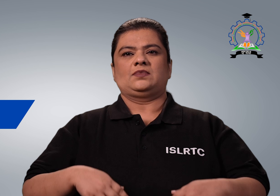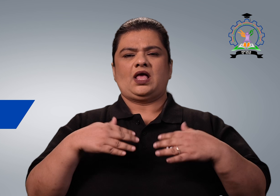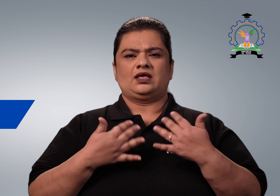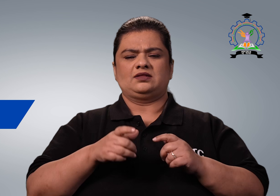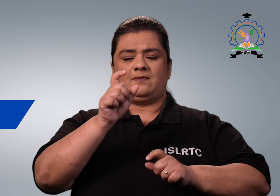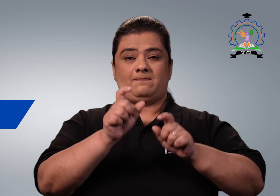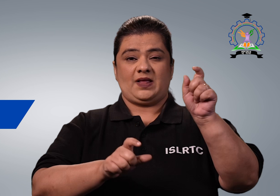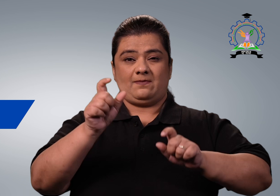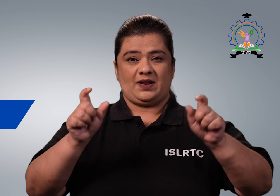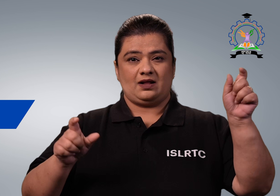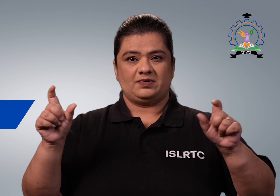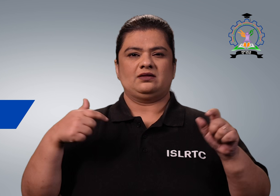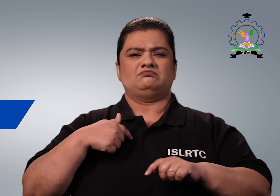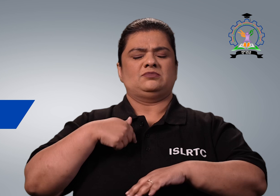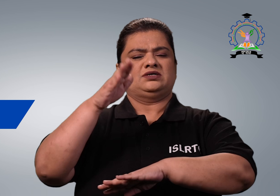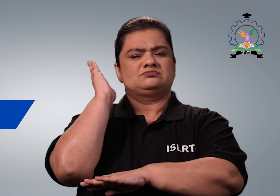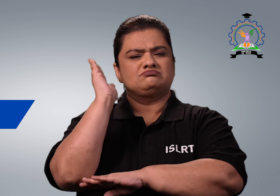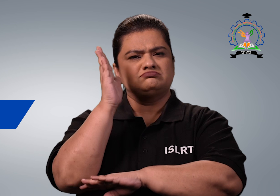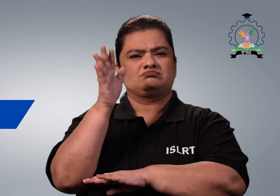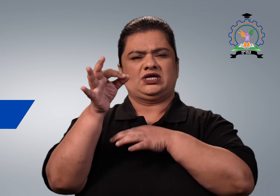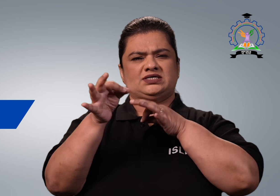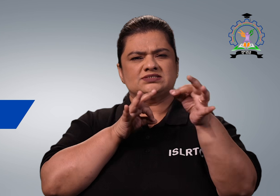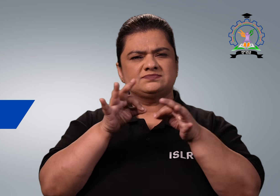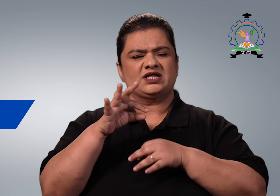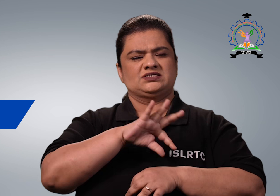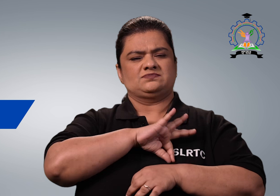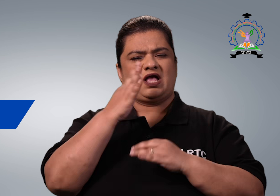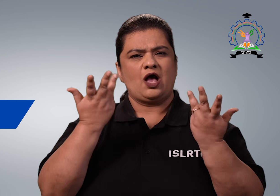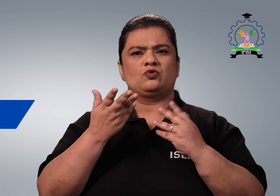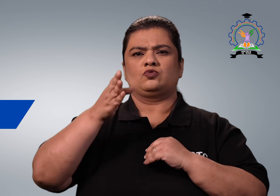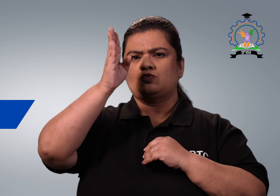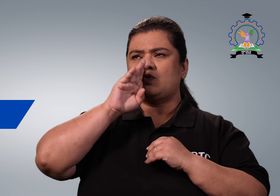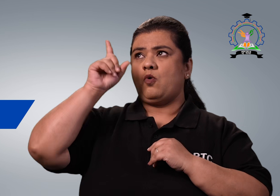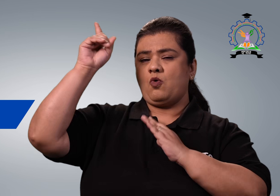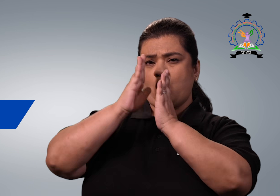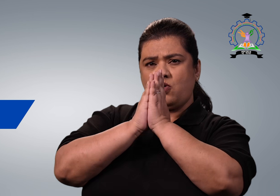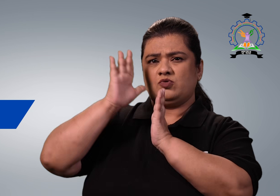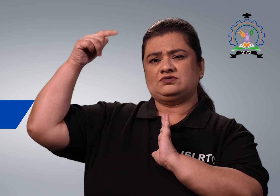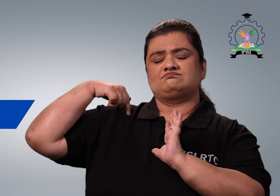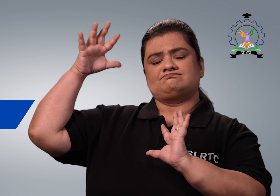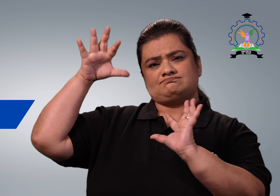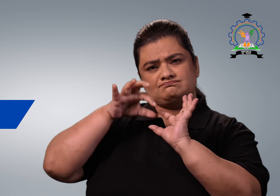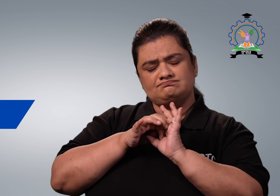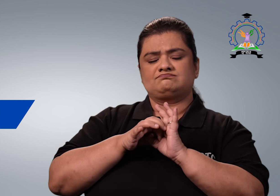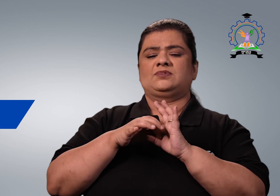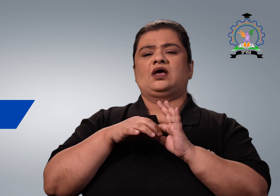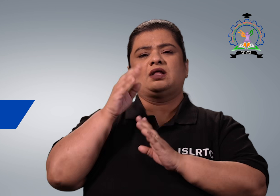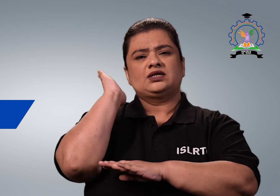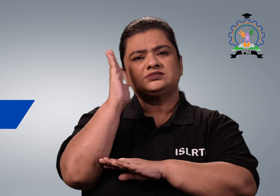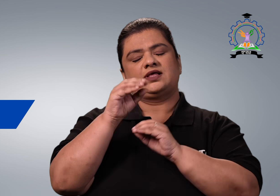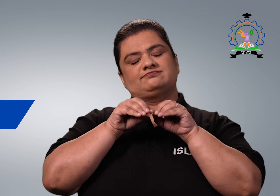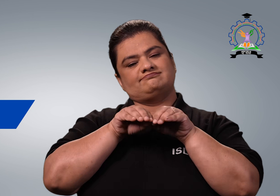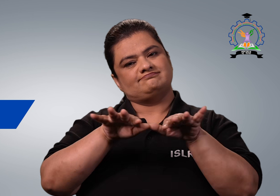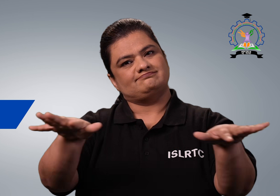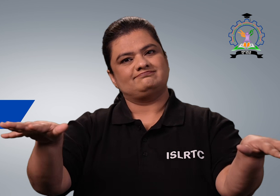A spiritual leader is an individual who provides guidance, in matters of faith and spirituality.